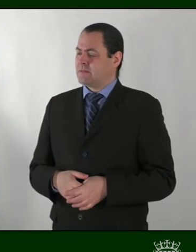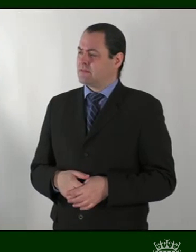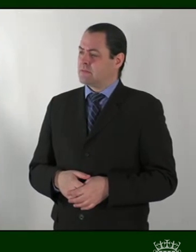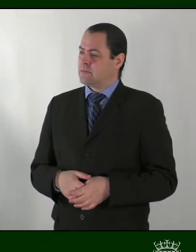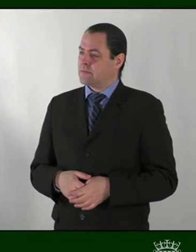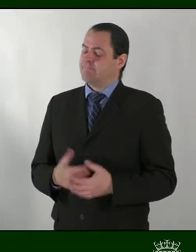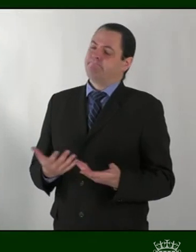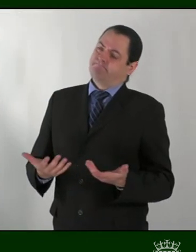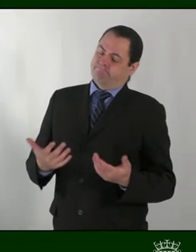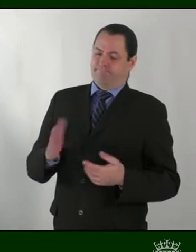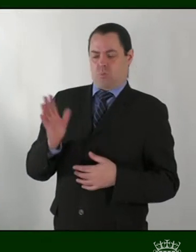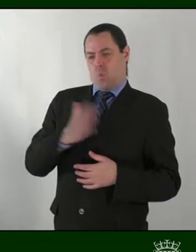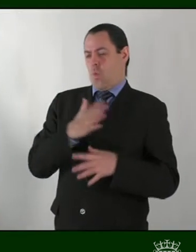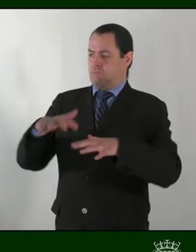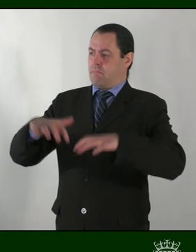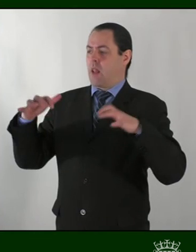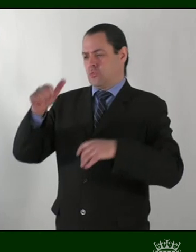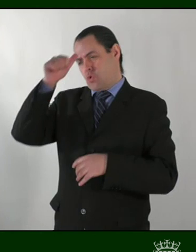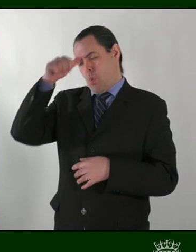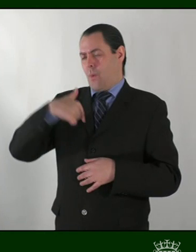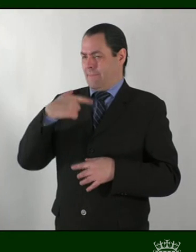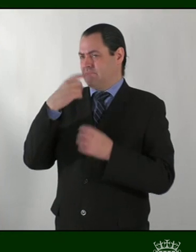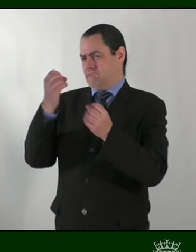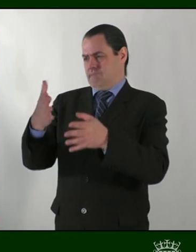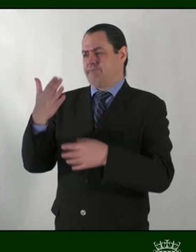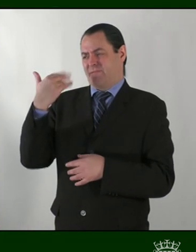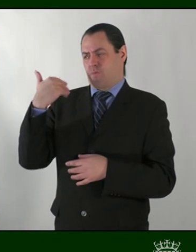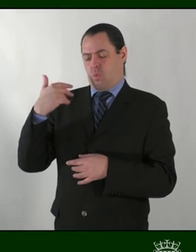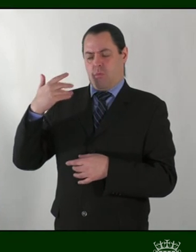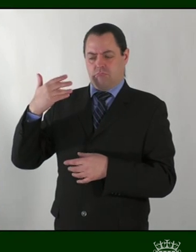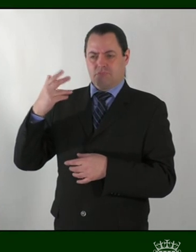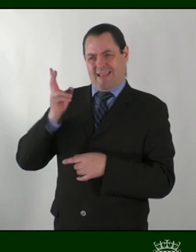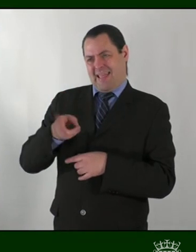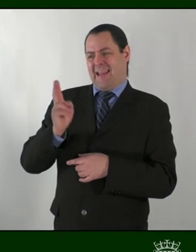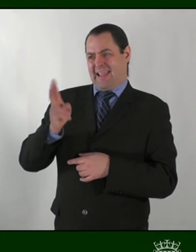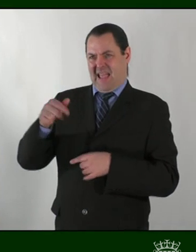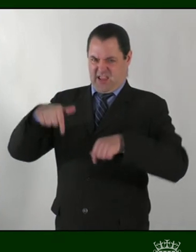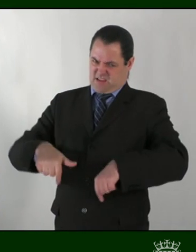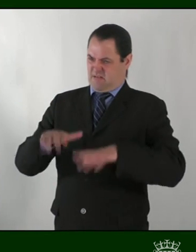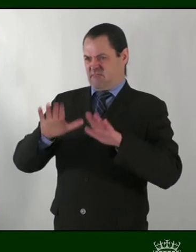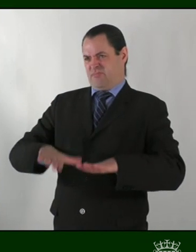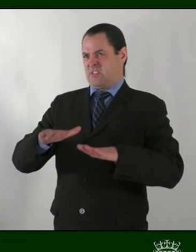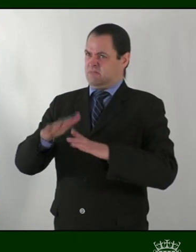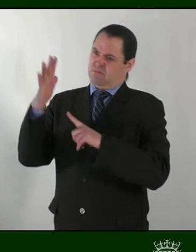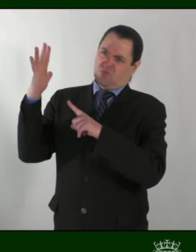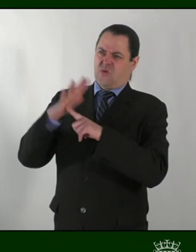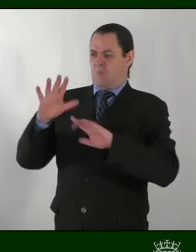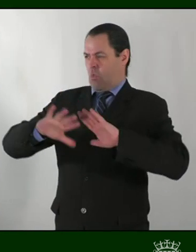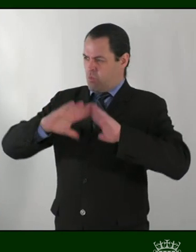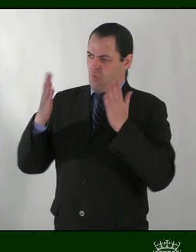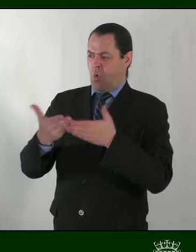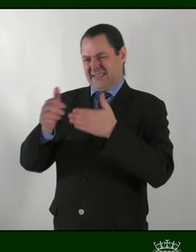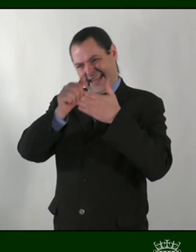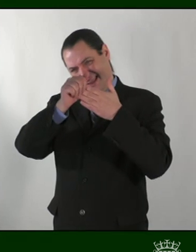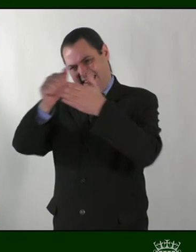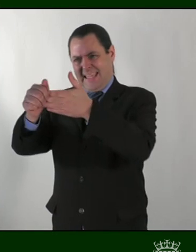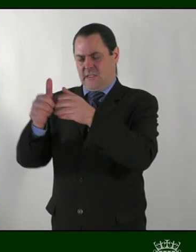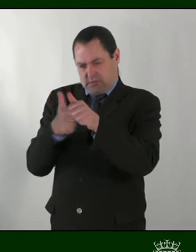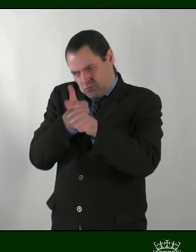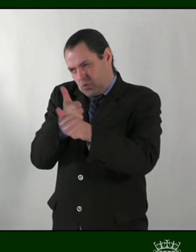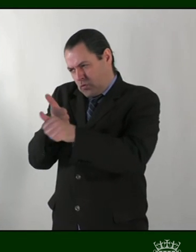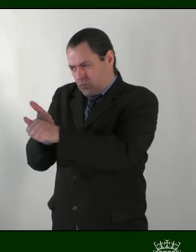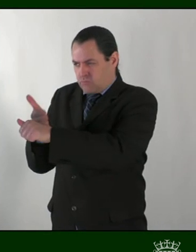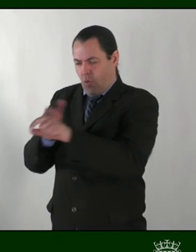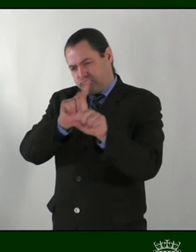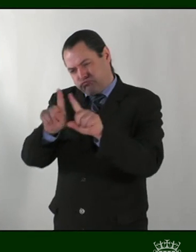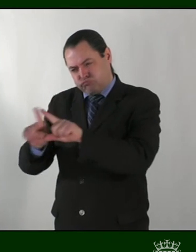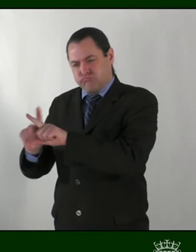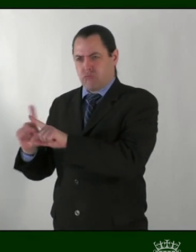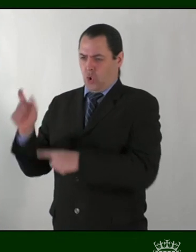As I think the whole House will know, and as I have said several times in the House, the UK leads the world in supporting humanitarian relief efforts in Syria.